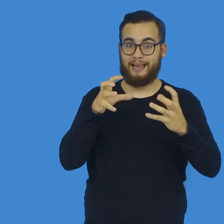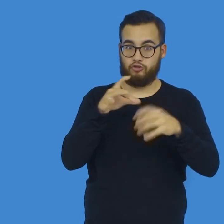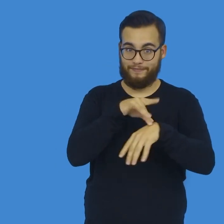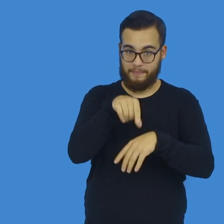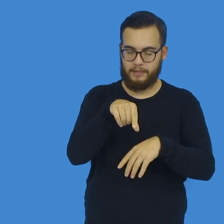enfermo